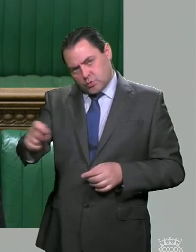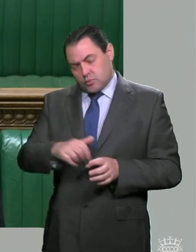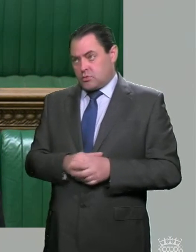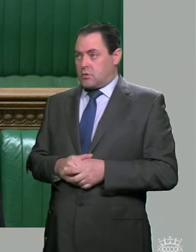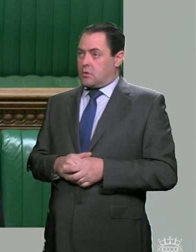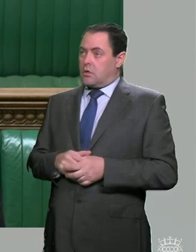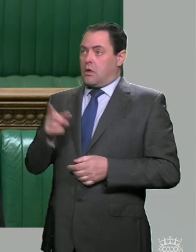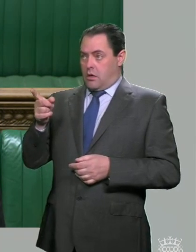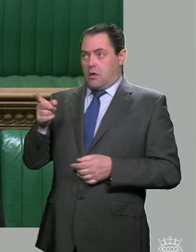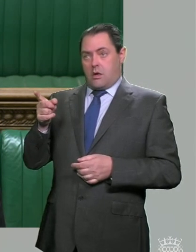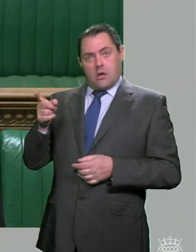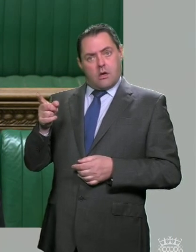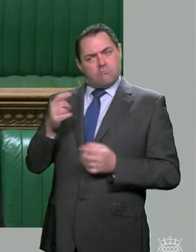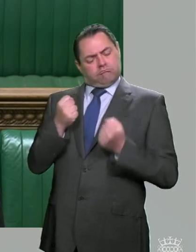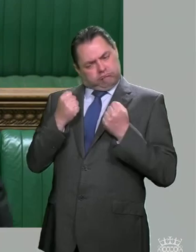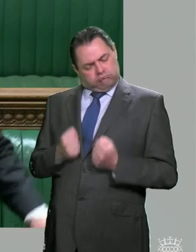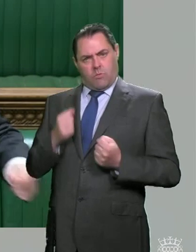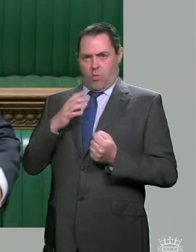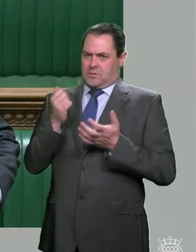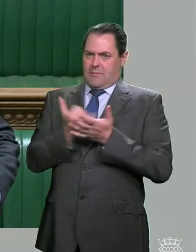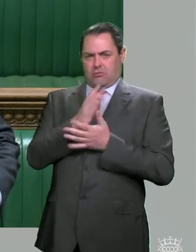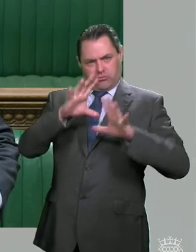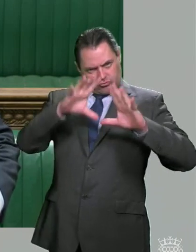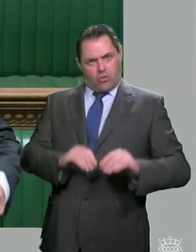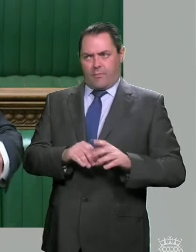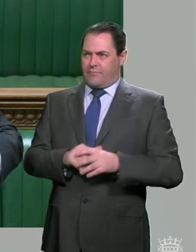We are absolutely determined to stamp it out.